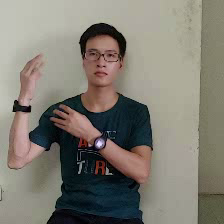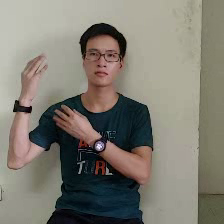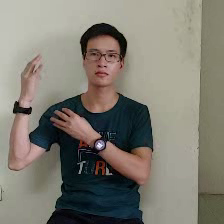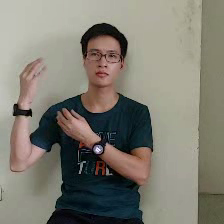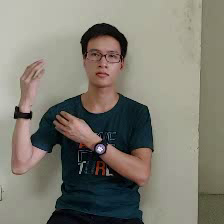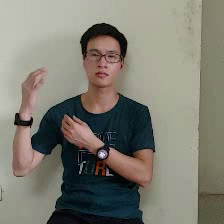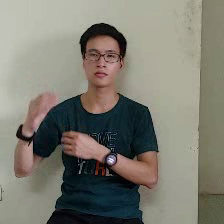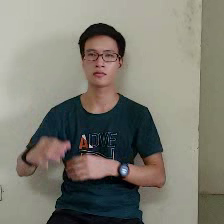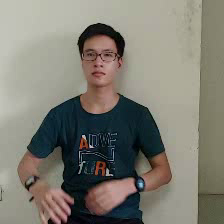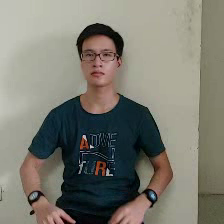Cho